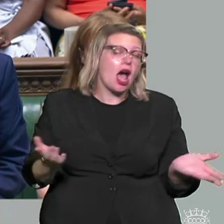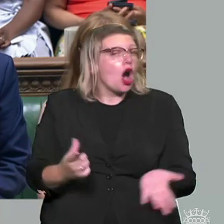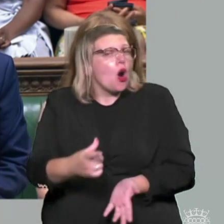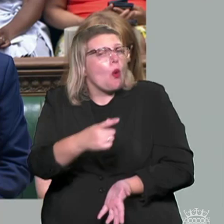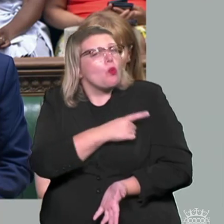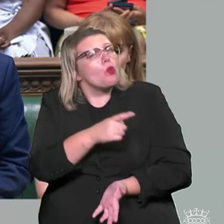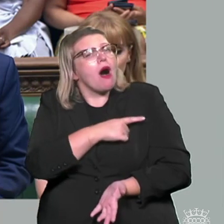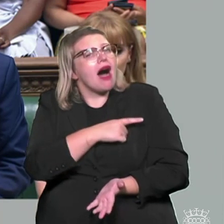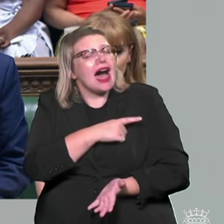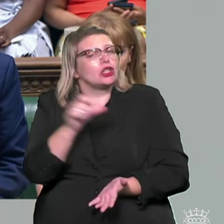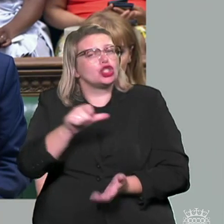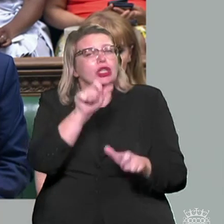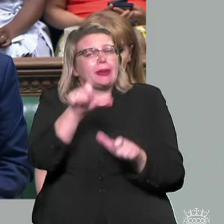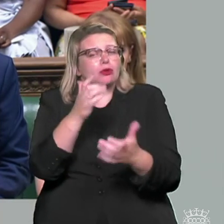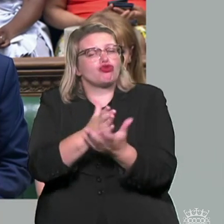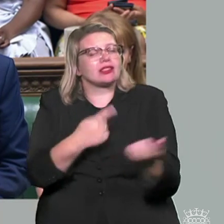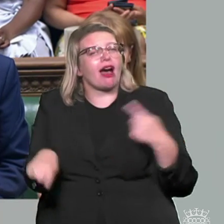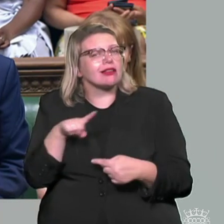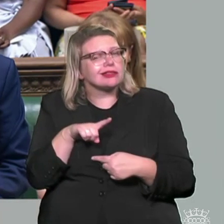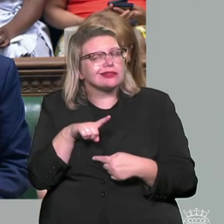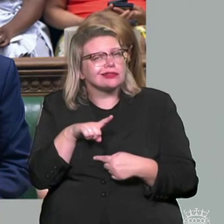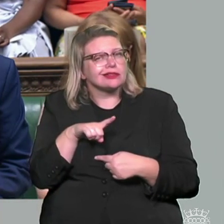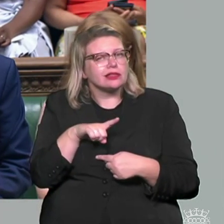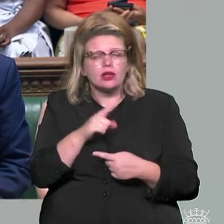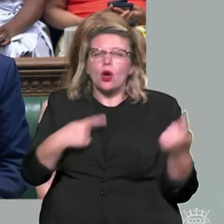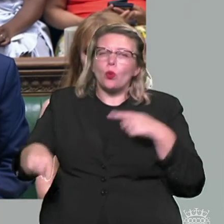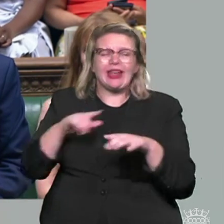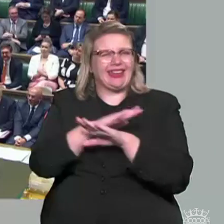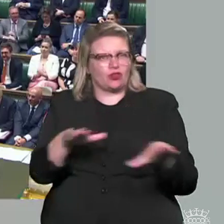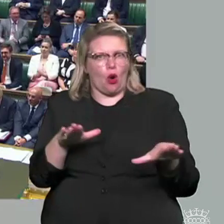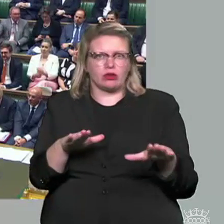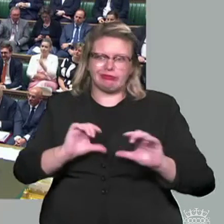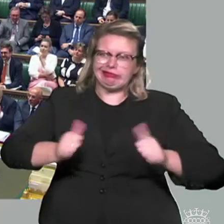“Why should the public trust us? We haven’t exactly covered ourselves in glory”.